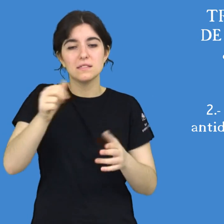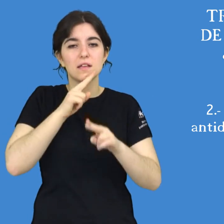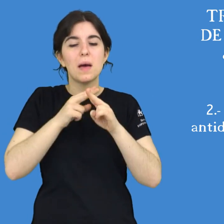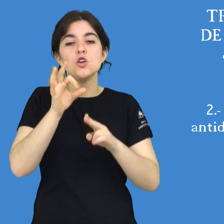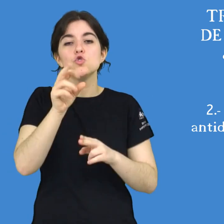nombre